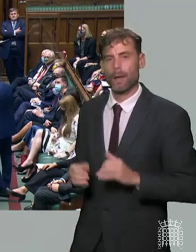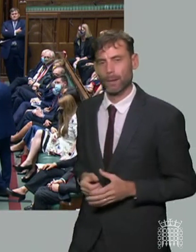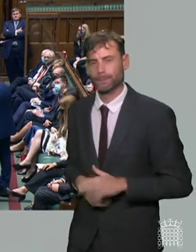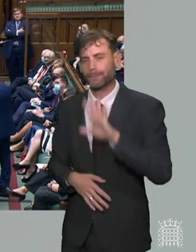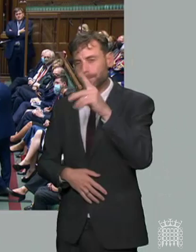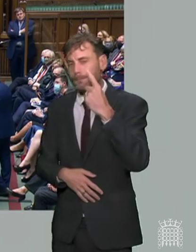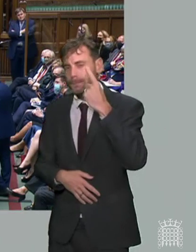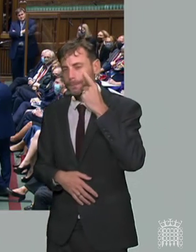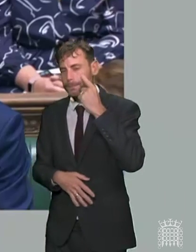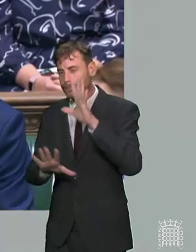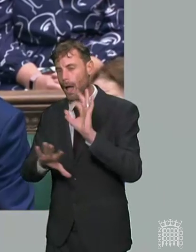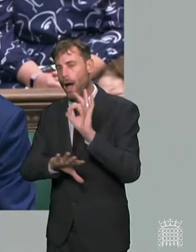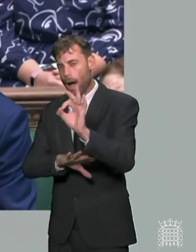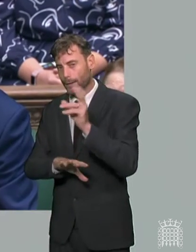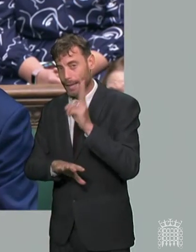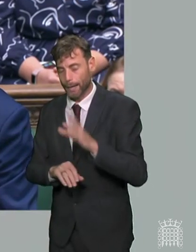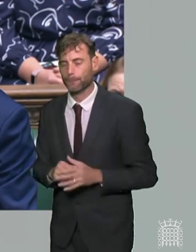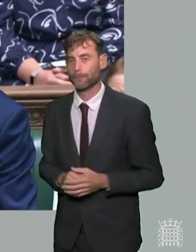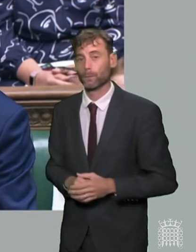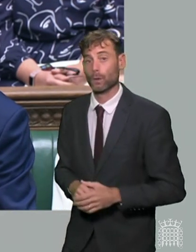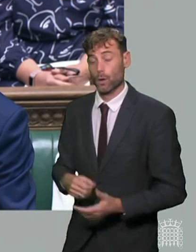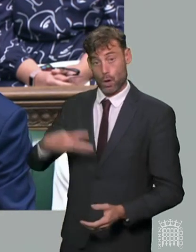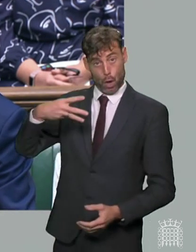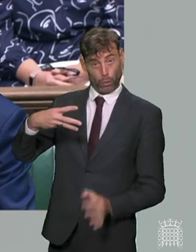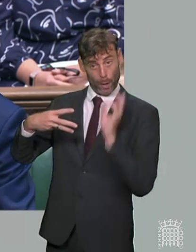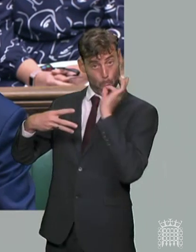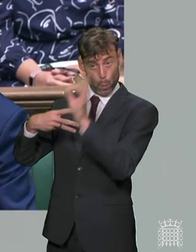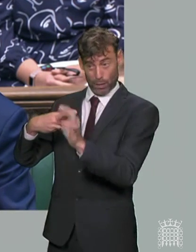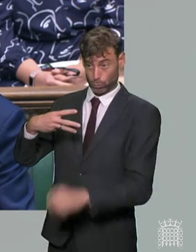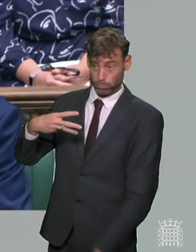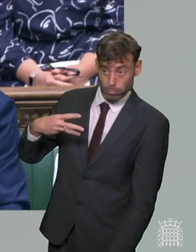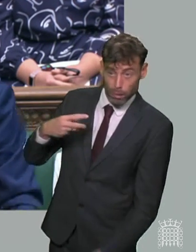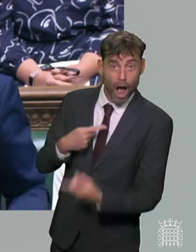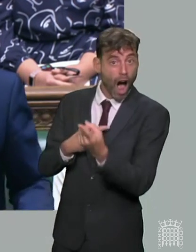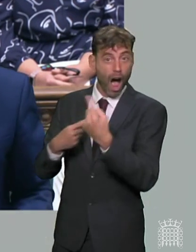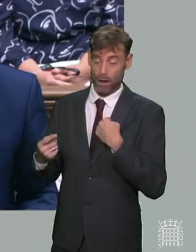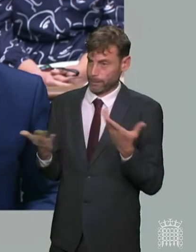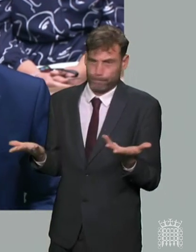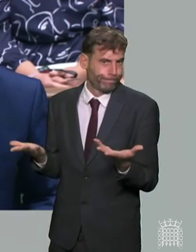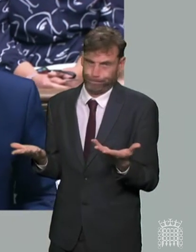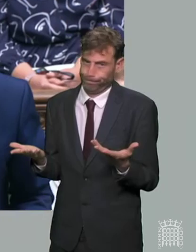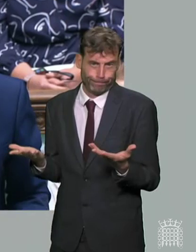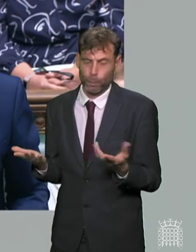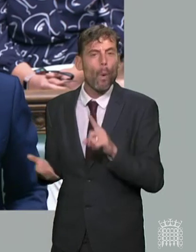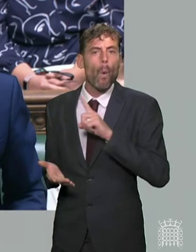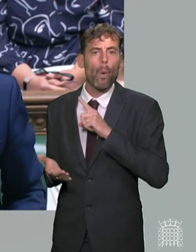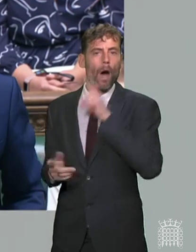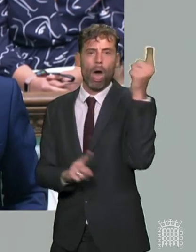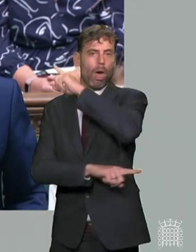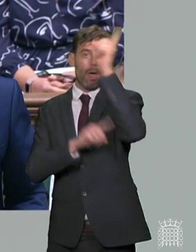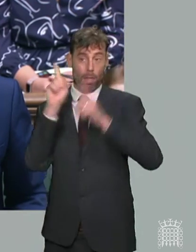Let us test that right now. We have had three questions and the Prime Minister has not answered one of them, and it is obvious why.